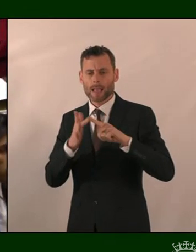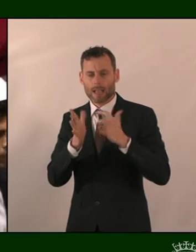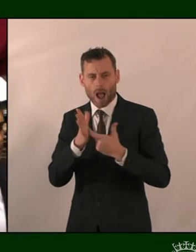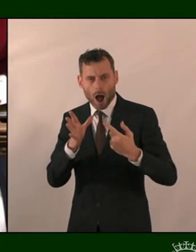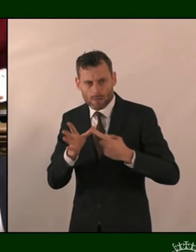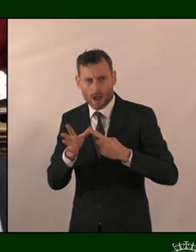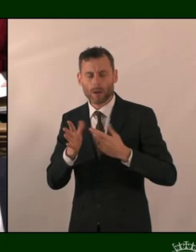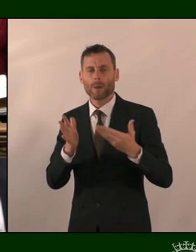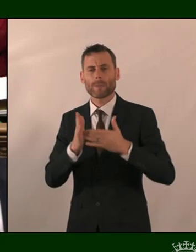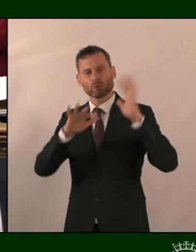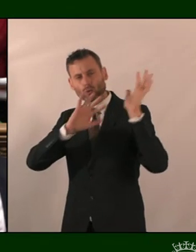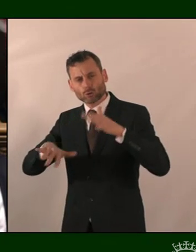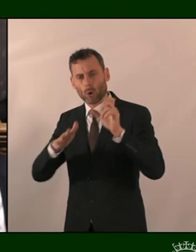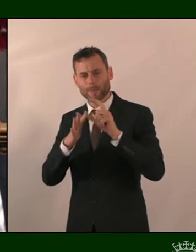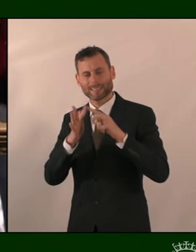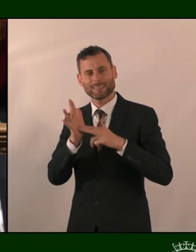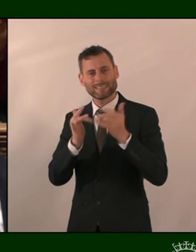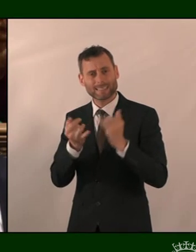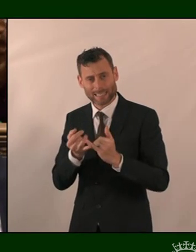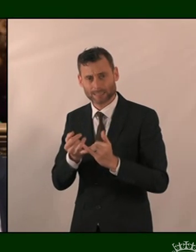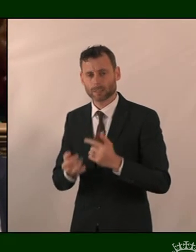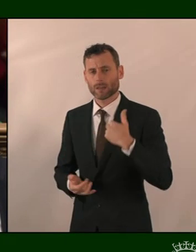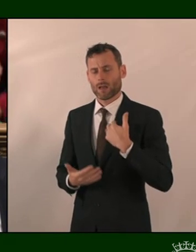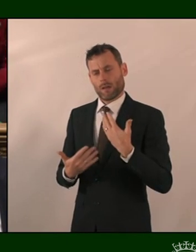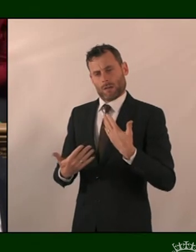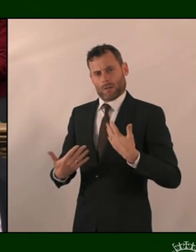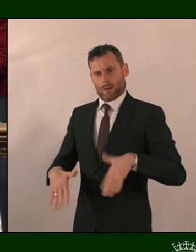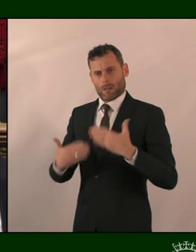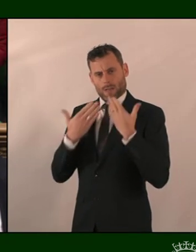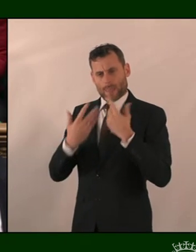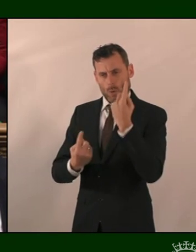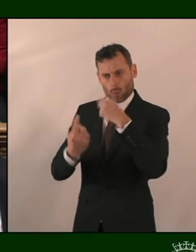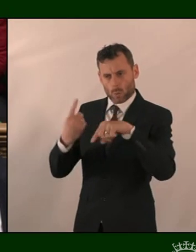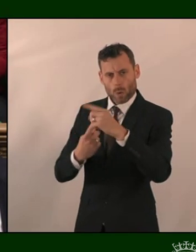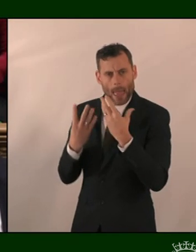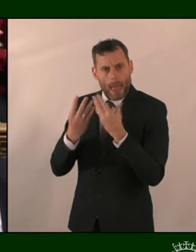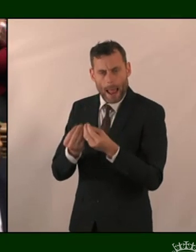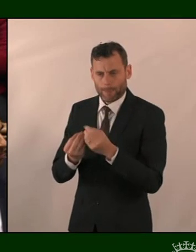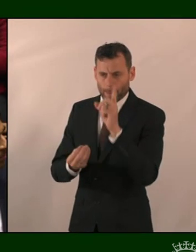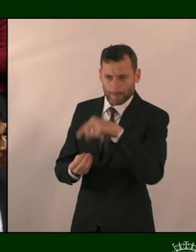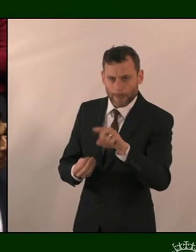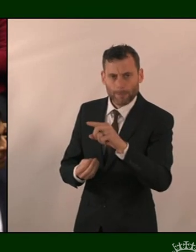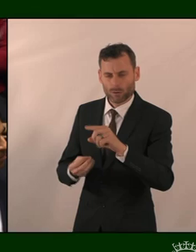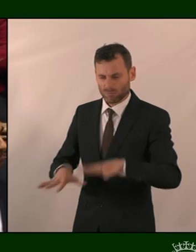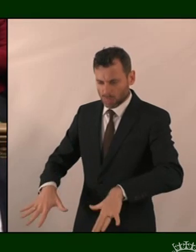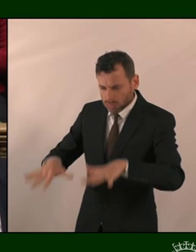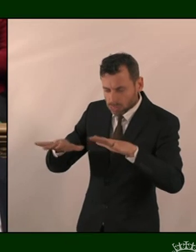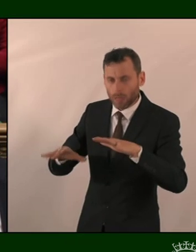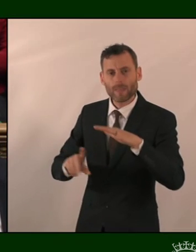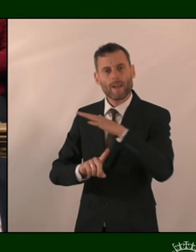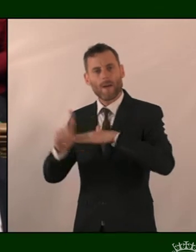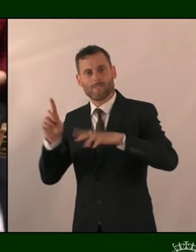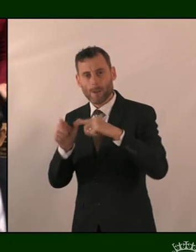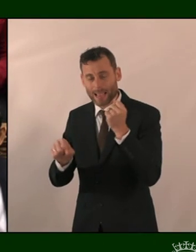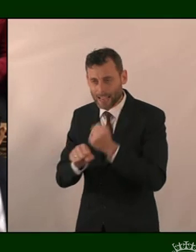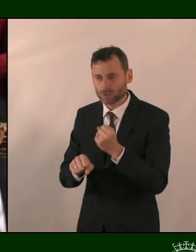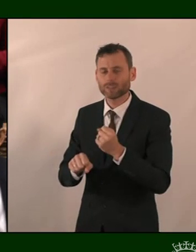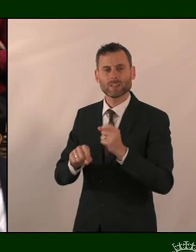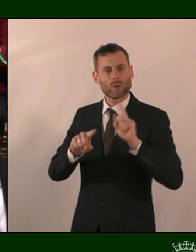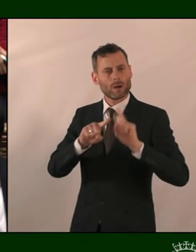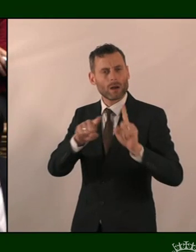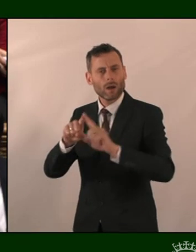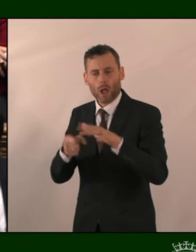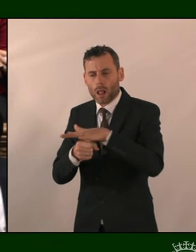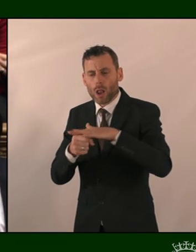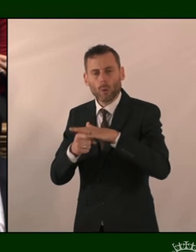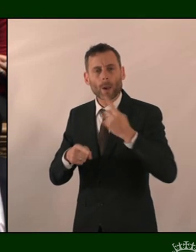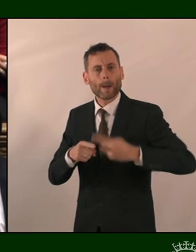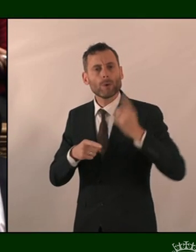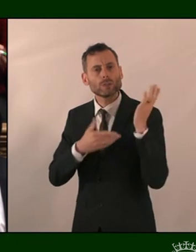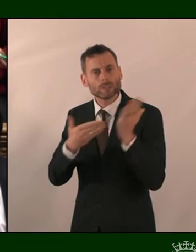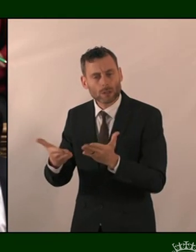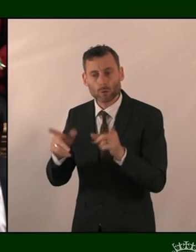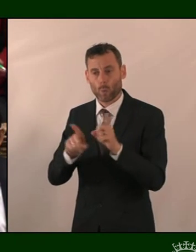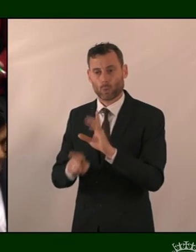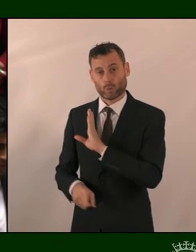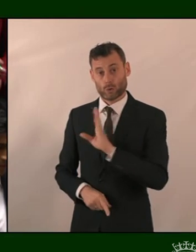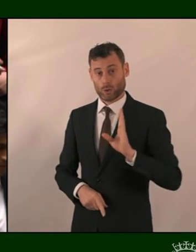We will also want to thank all those who are providing support to tackle the impact of the storms, including the Environment Agency, local authorities, our emergency services and our armed forces.